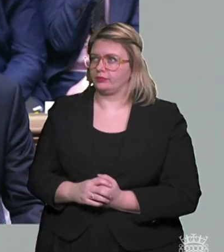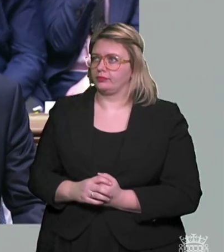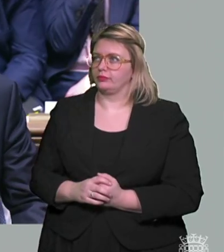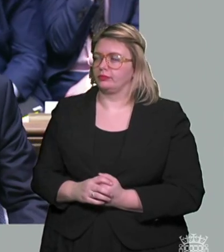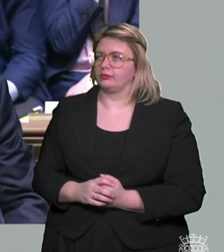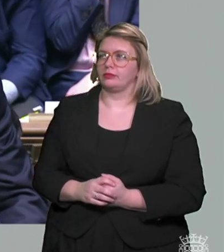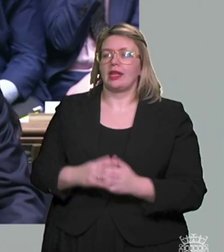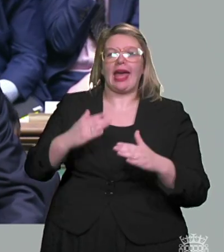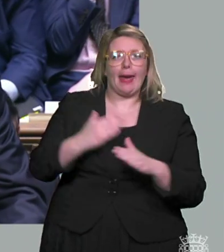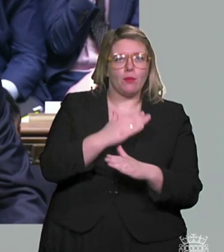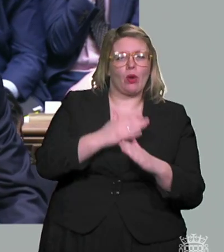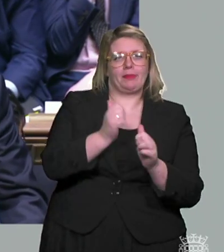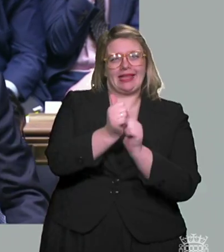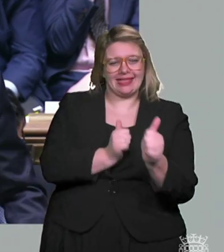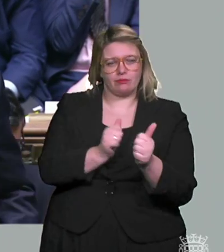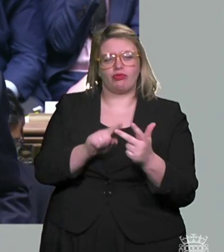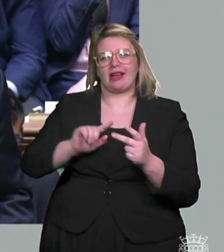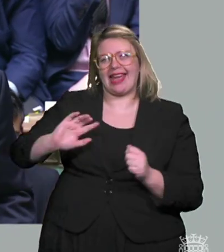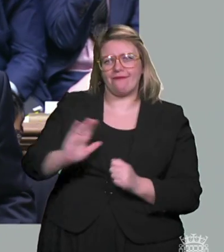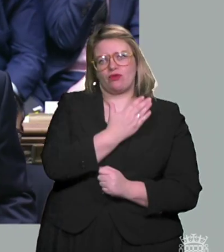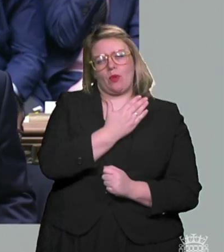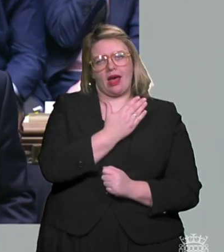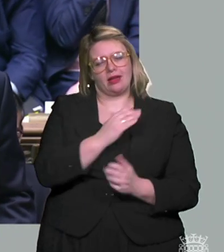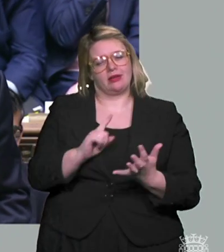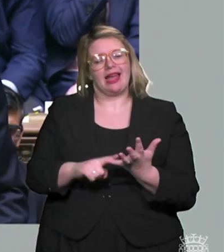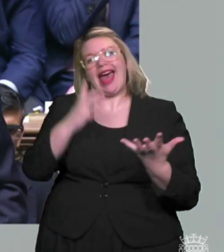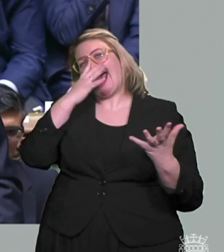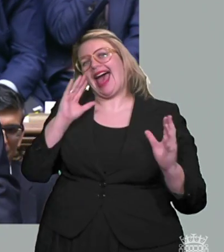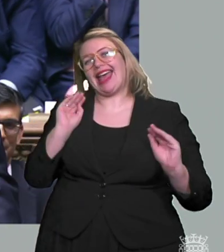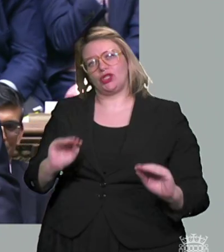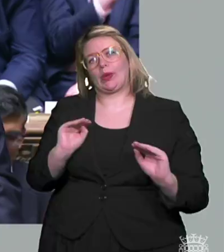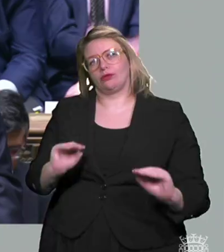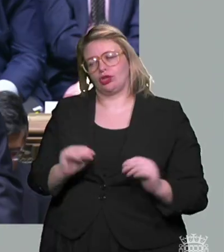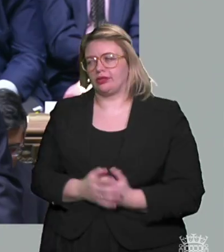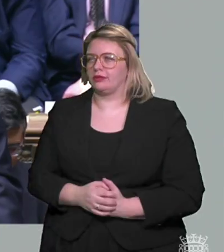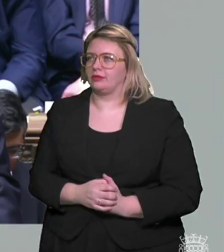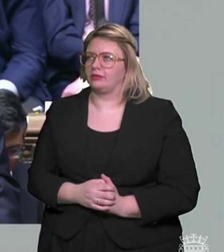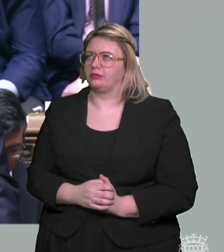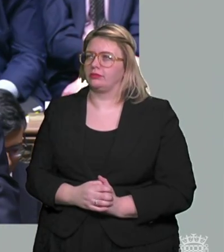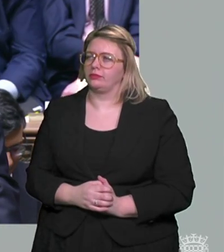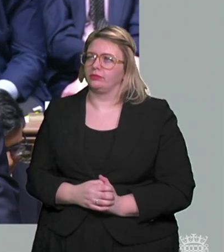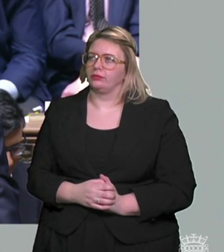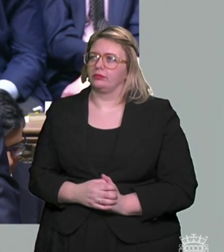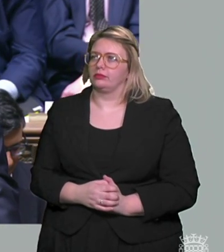After employment, enterprise and everywhere, I turn to the E of education.